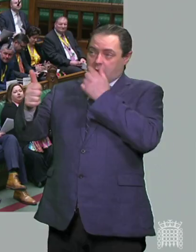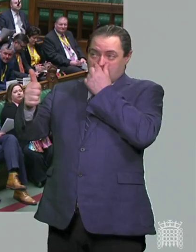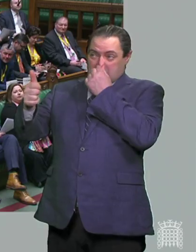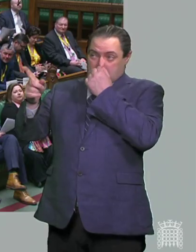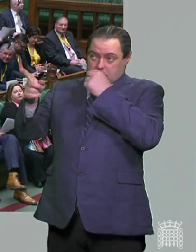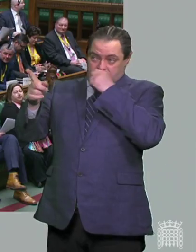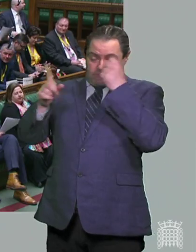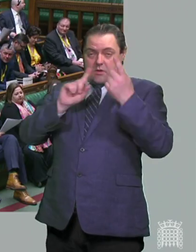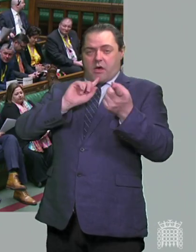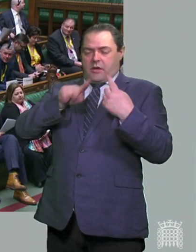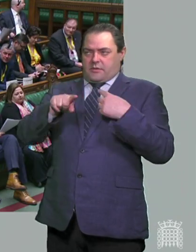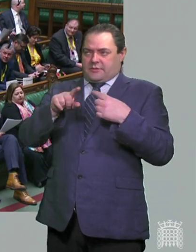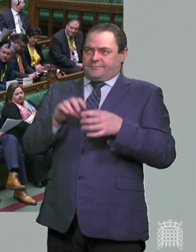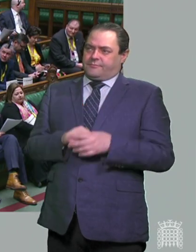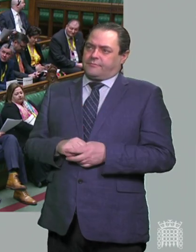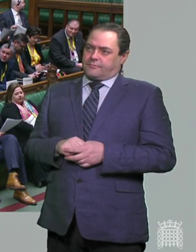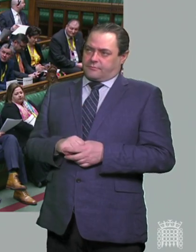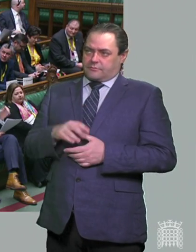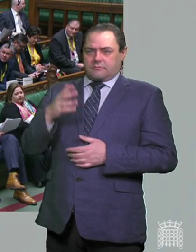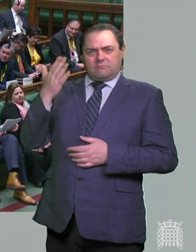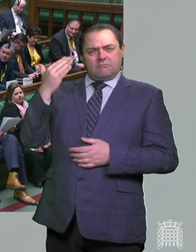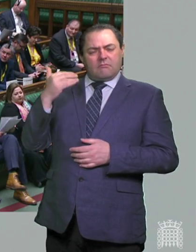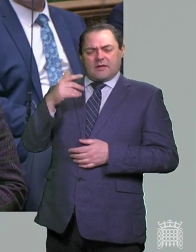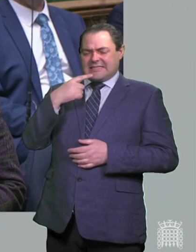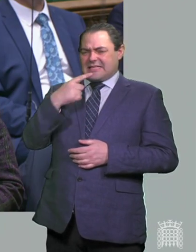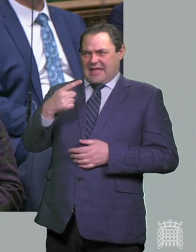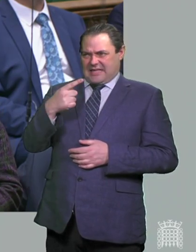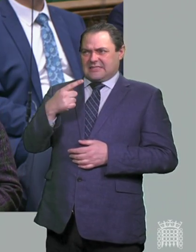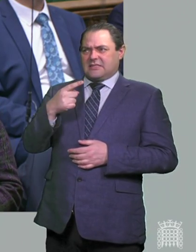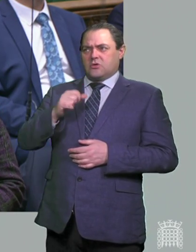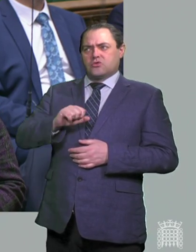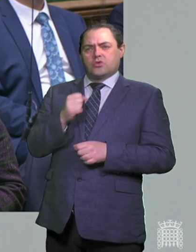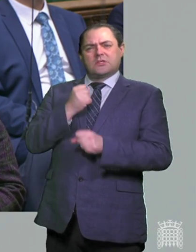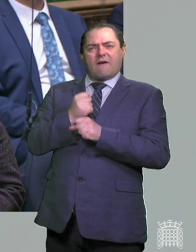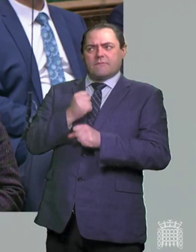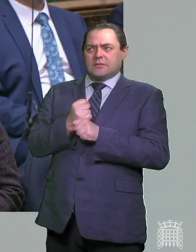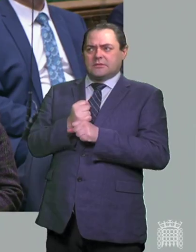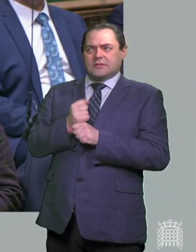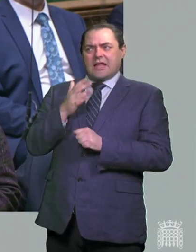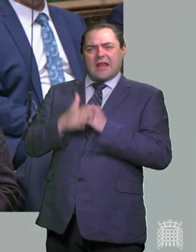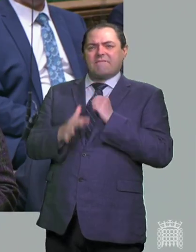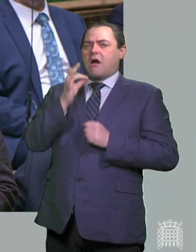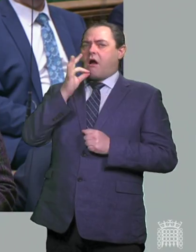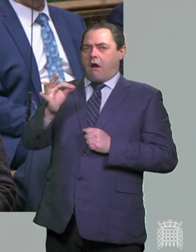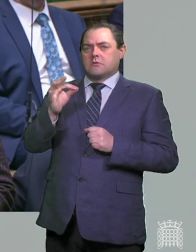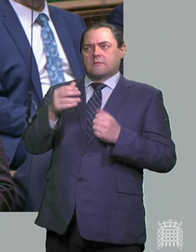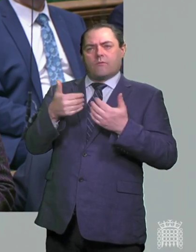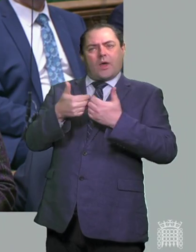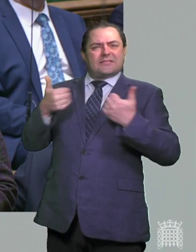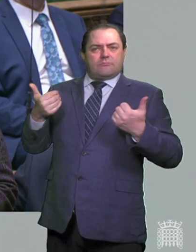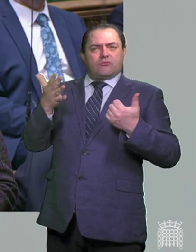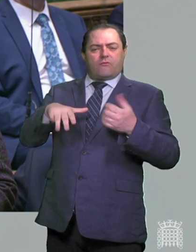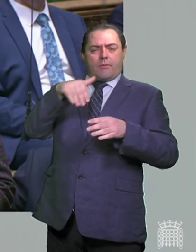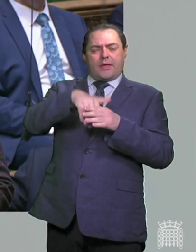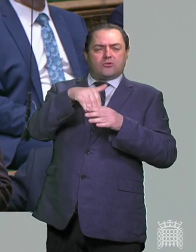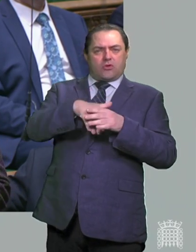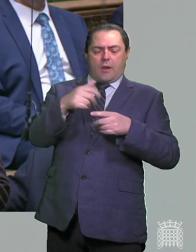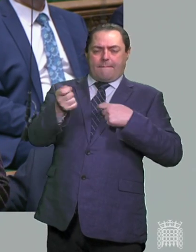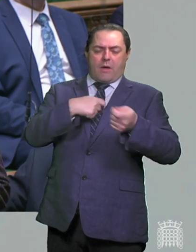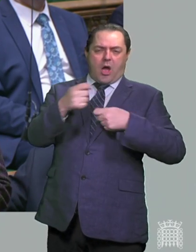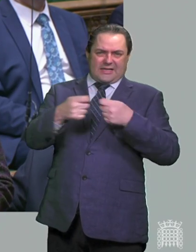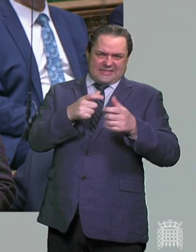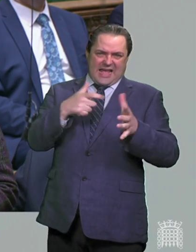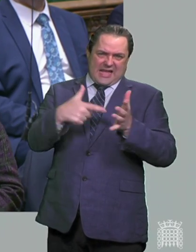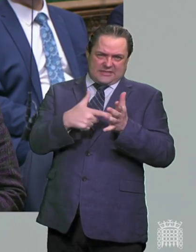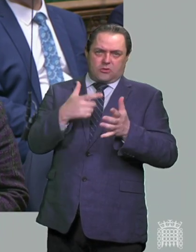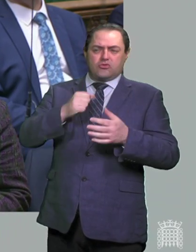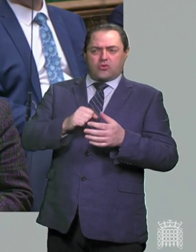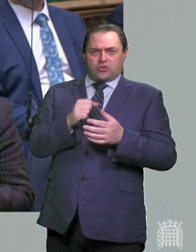In his response to the honourable Member for Blaydon on 22 February, the Secretary of State claimed that the Scottish Government had not asked for an exemption from the UK Internal Market Act 2020 for the Scottish deposit return scheme.